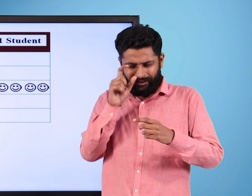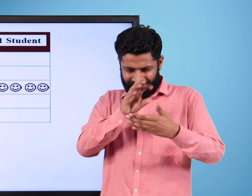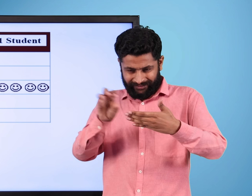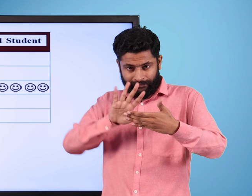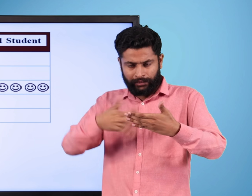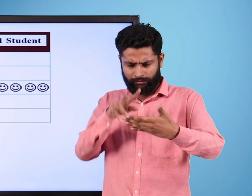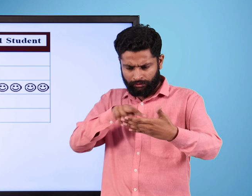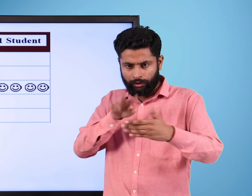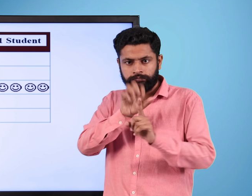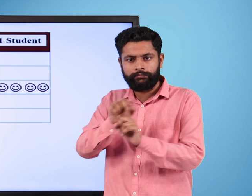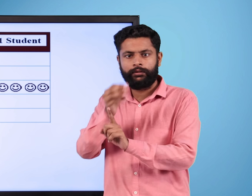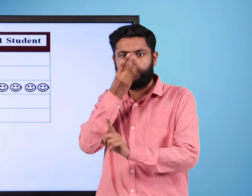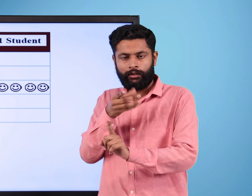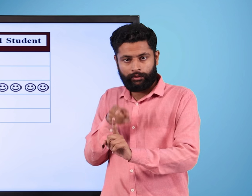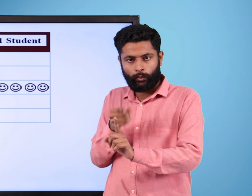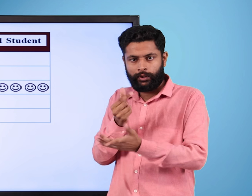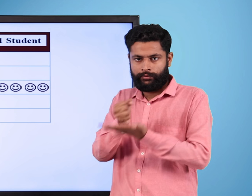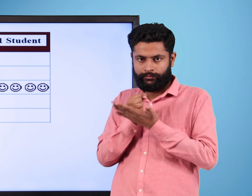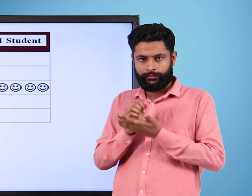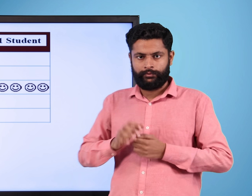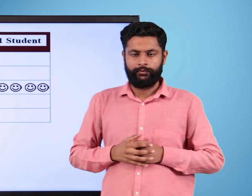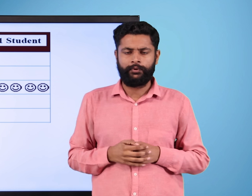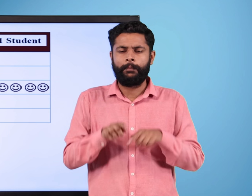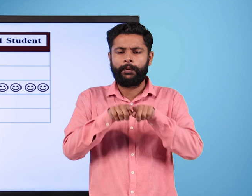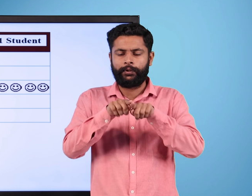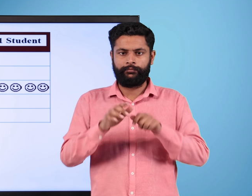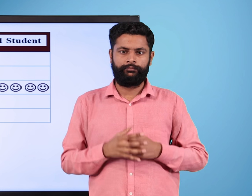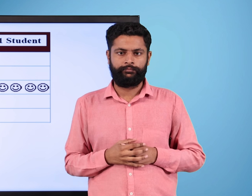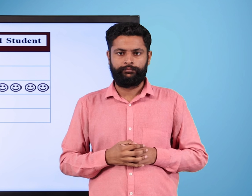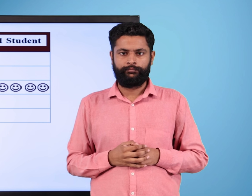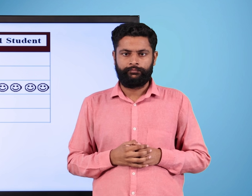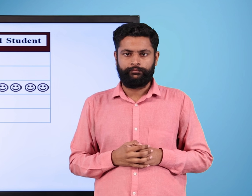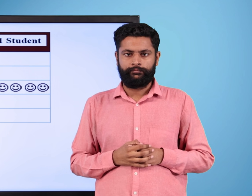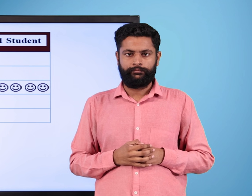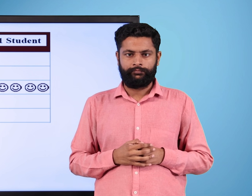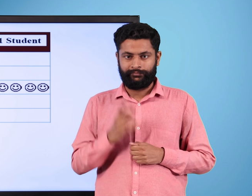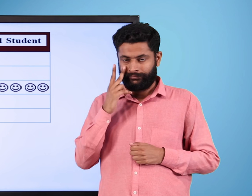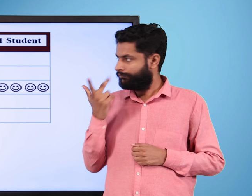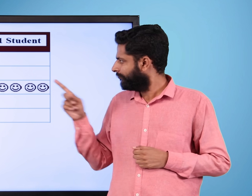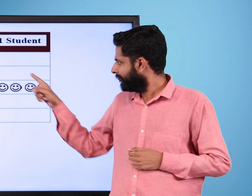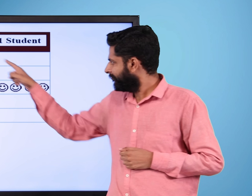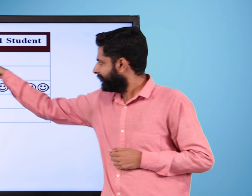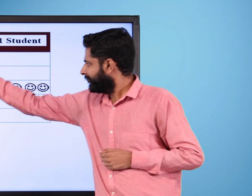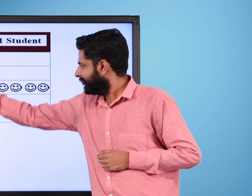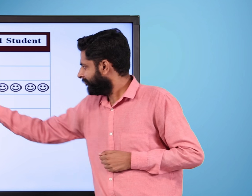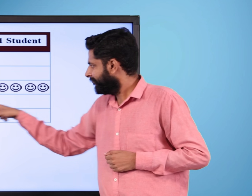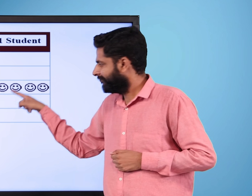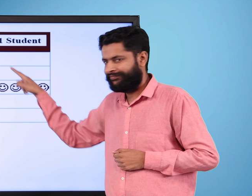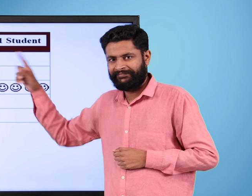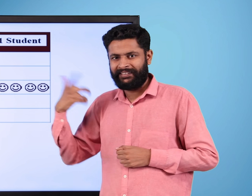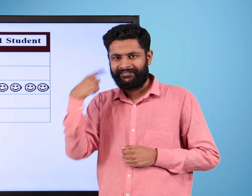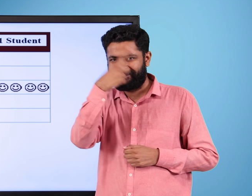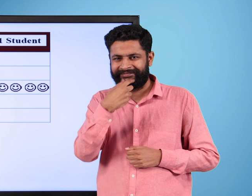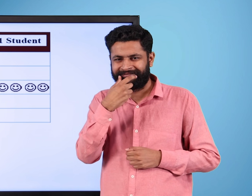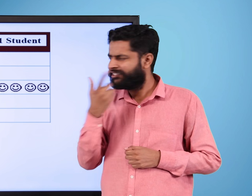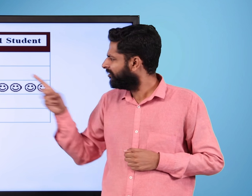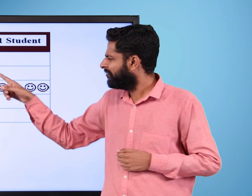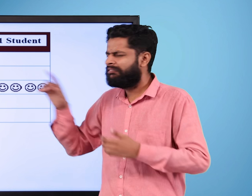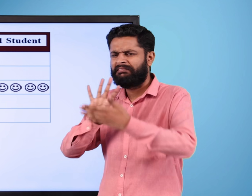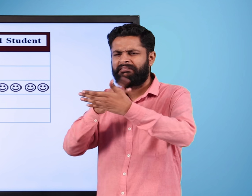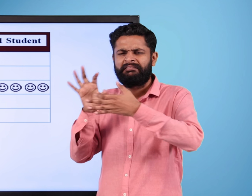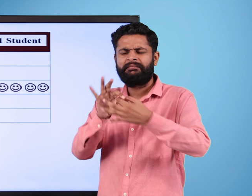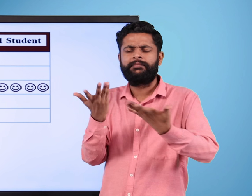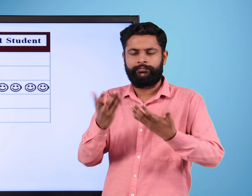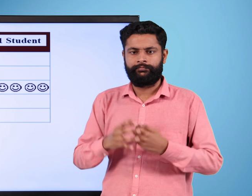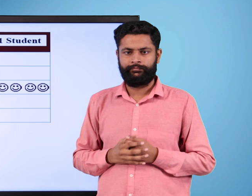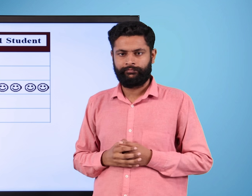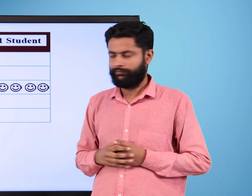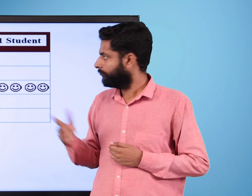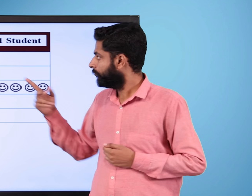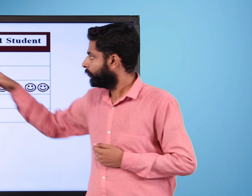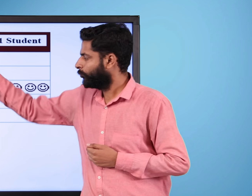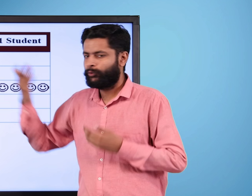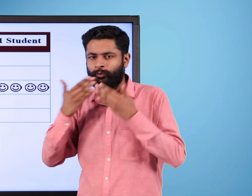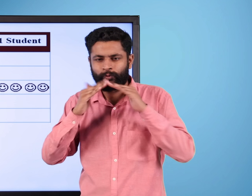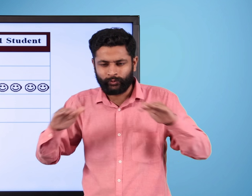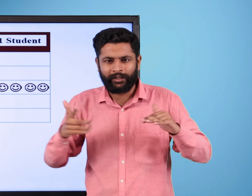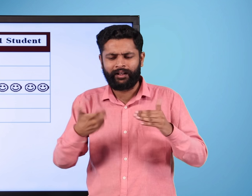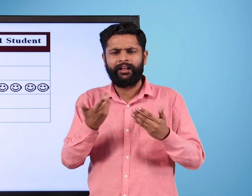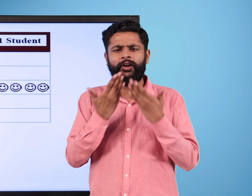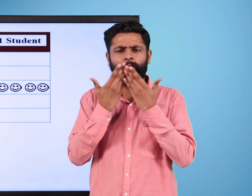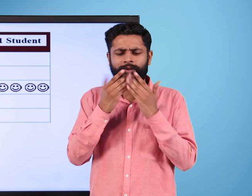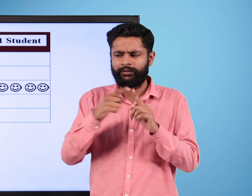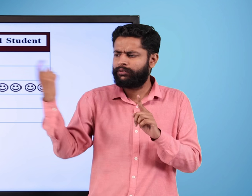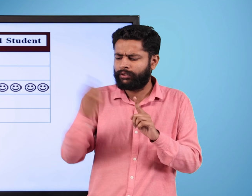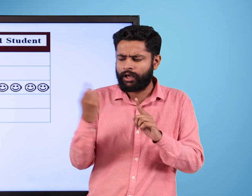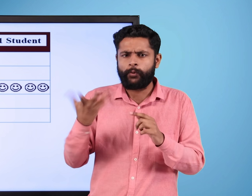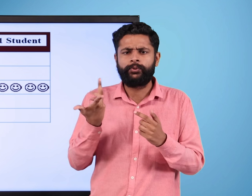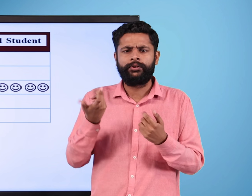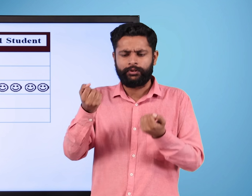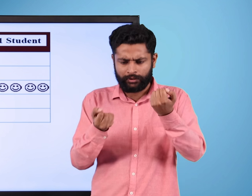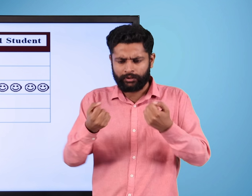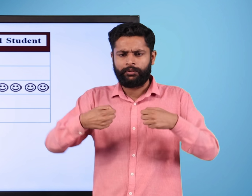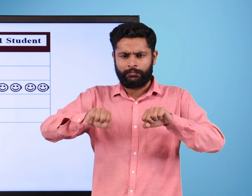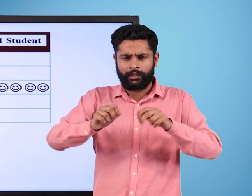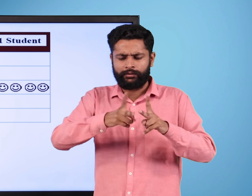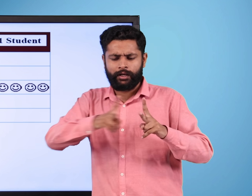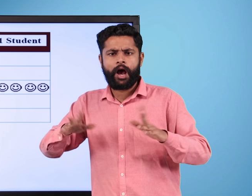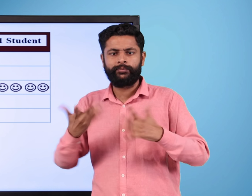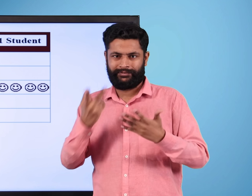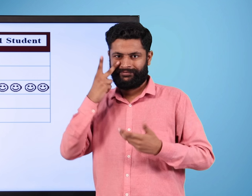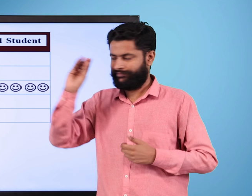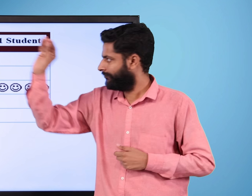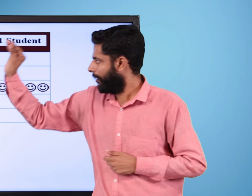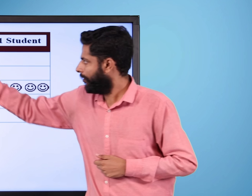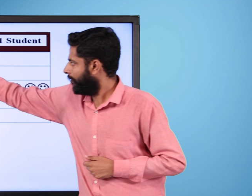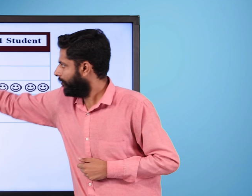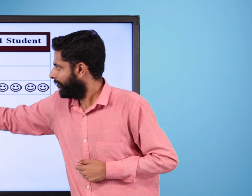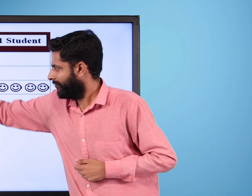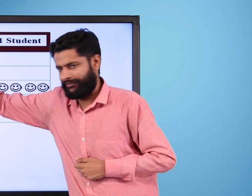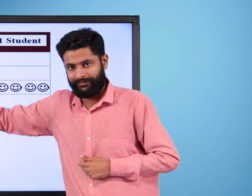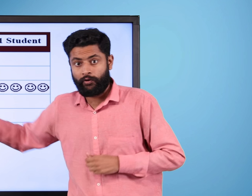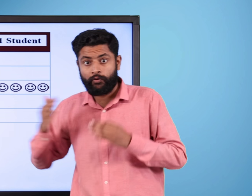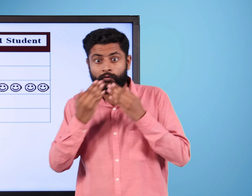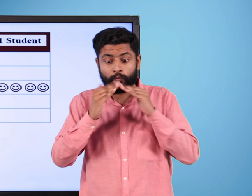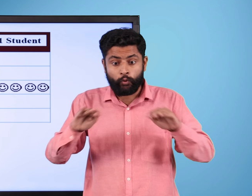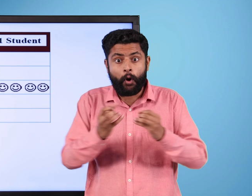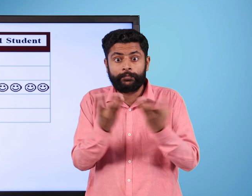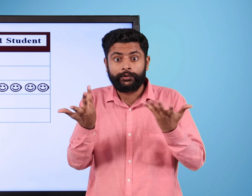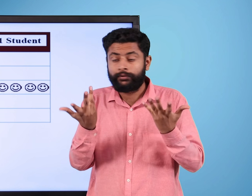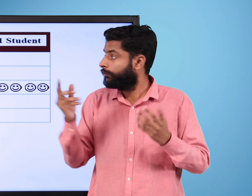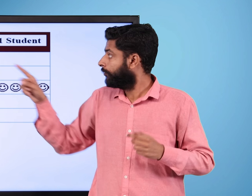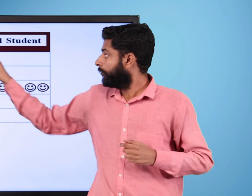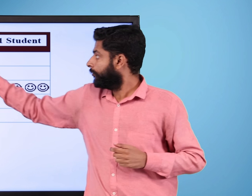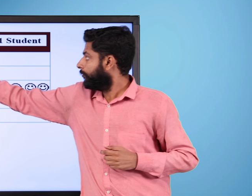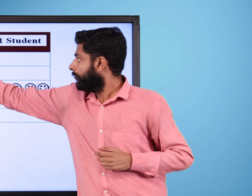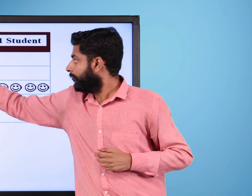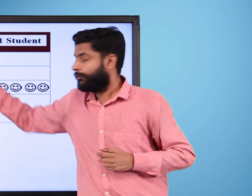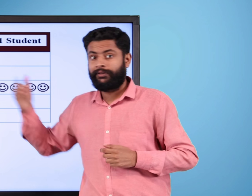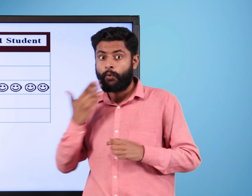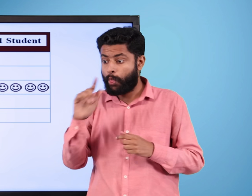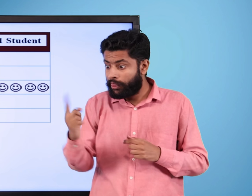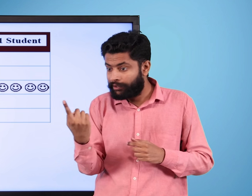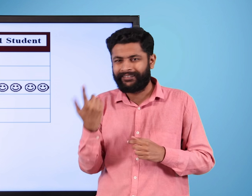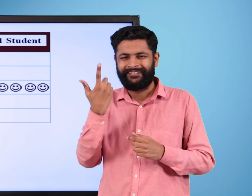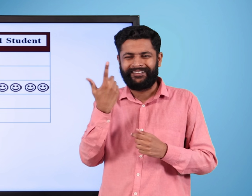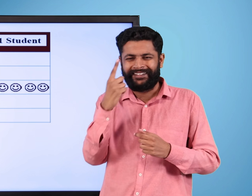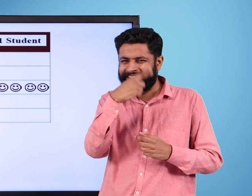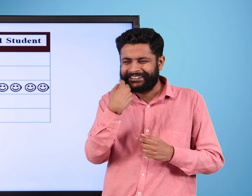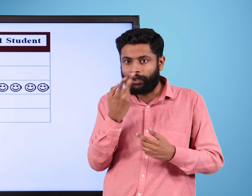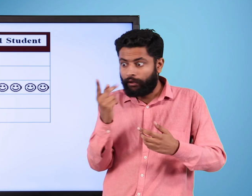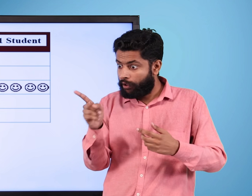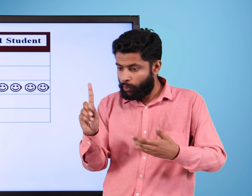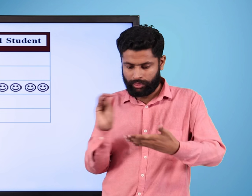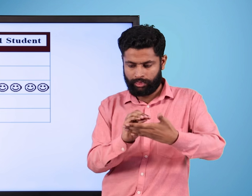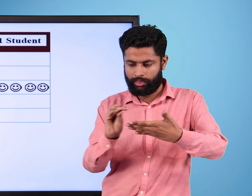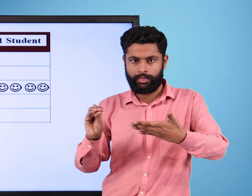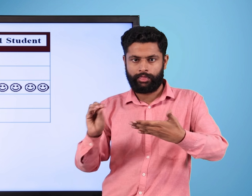It helps to visually understand the data at a glance. For example, this is a pictograph of the data of mode of travel of students because it represents the number of students using smiley faces.